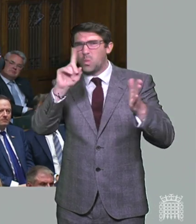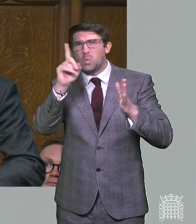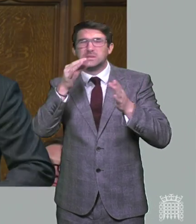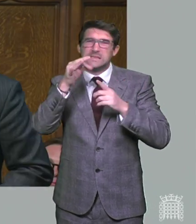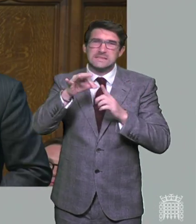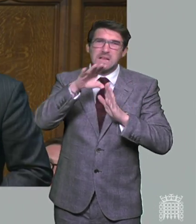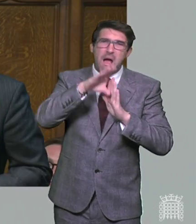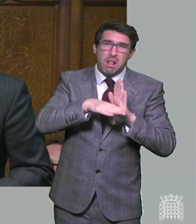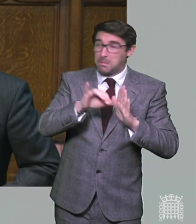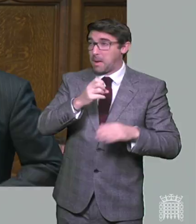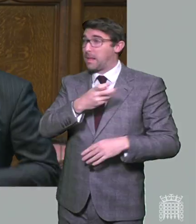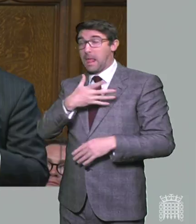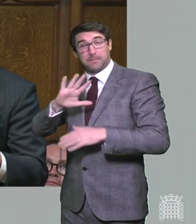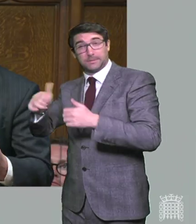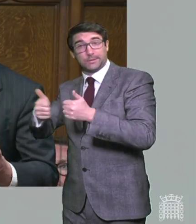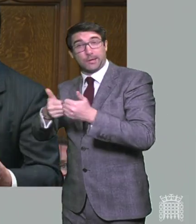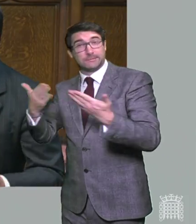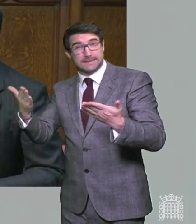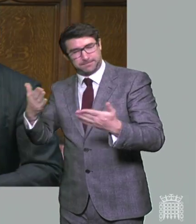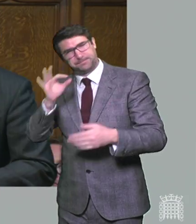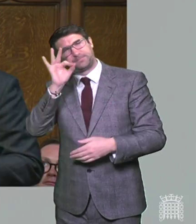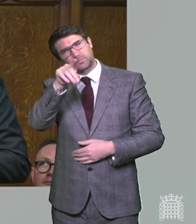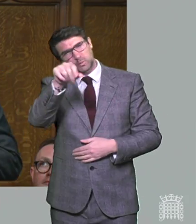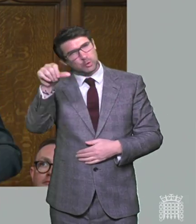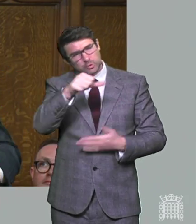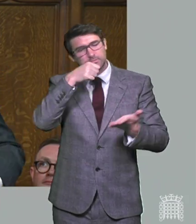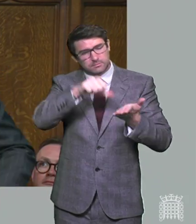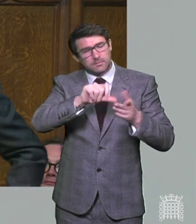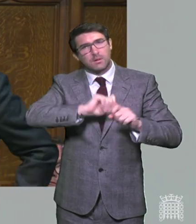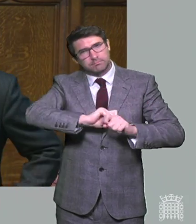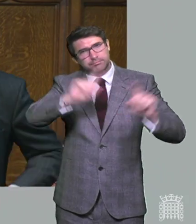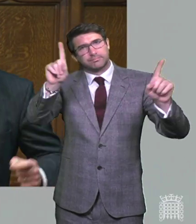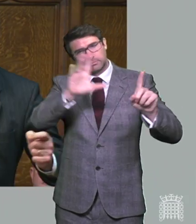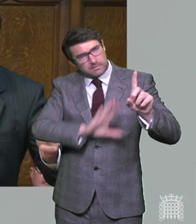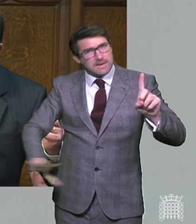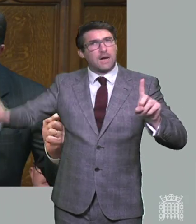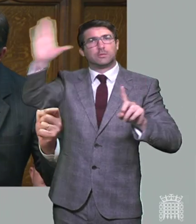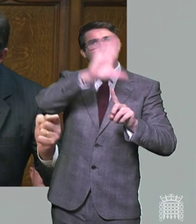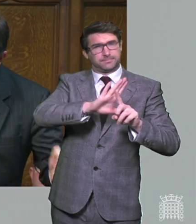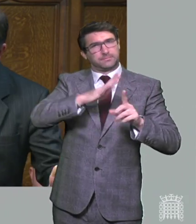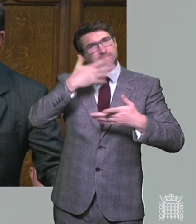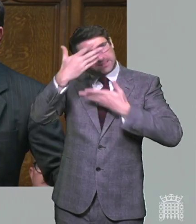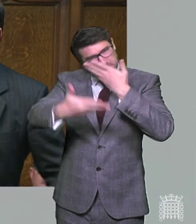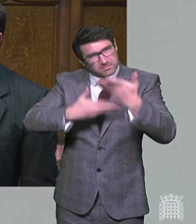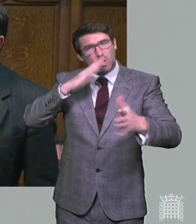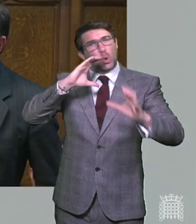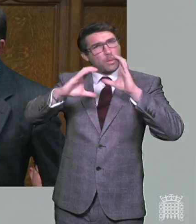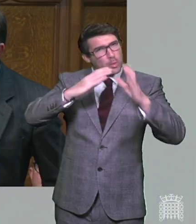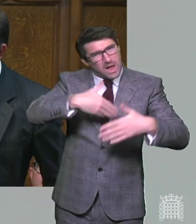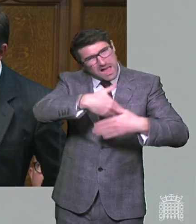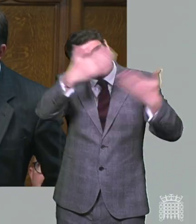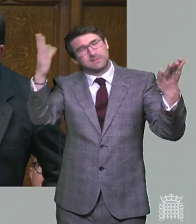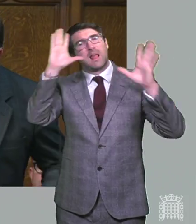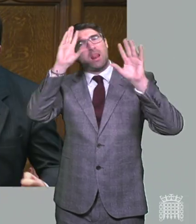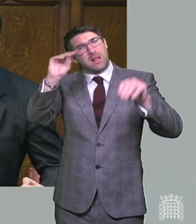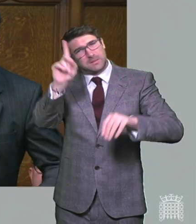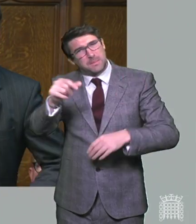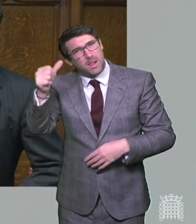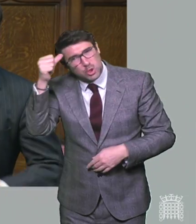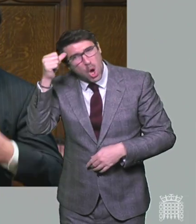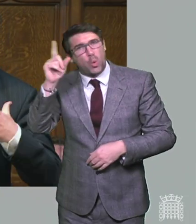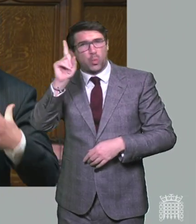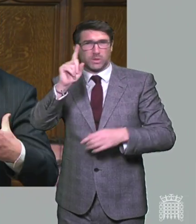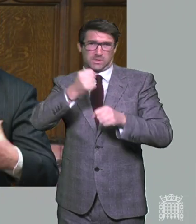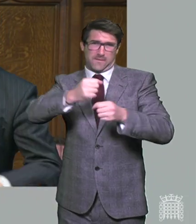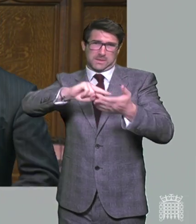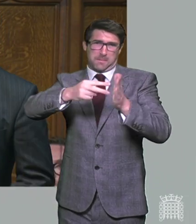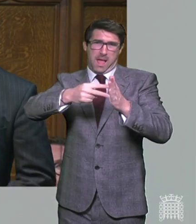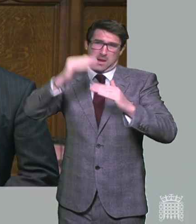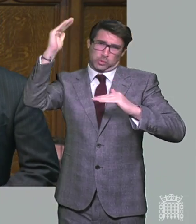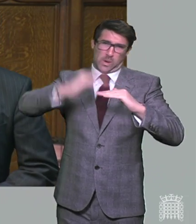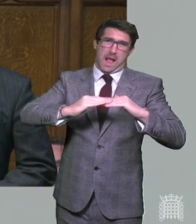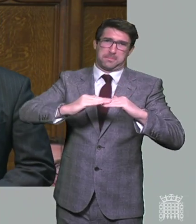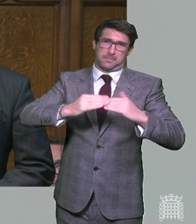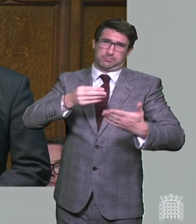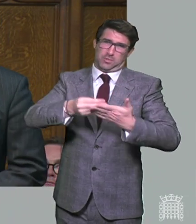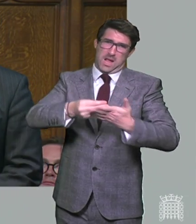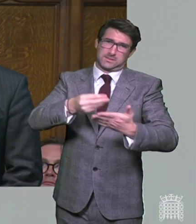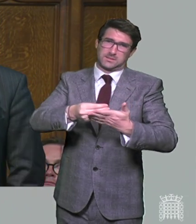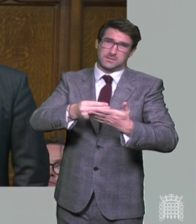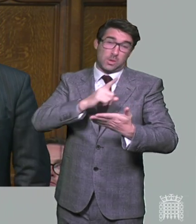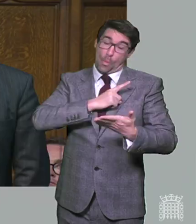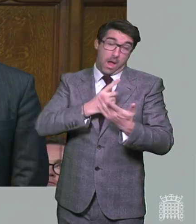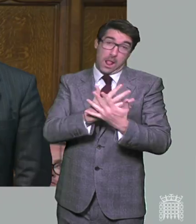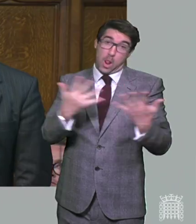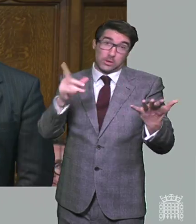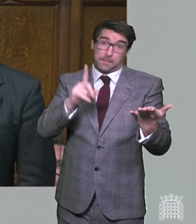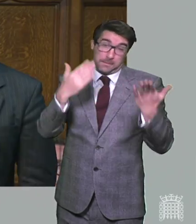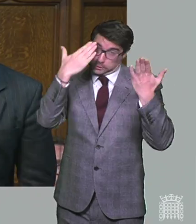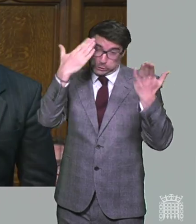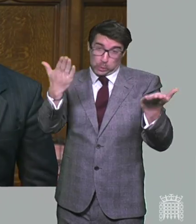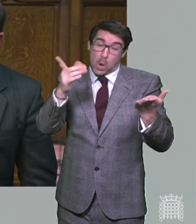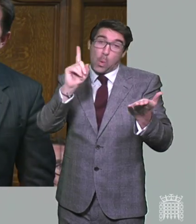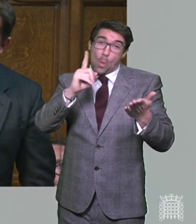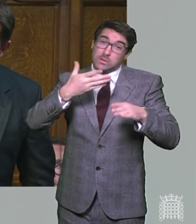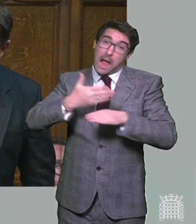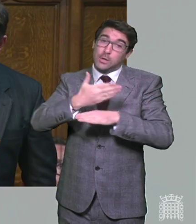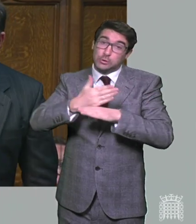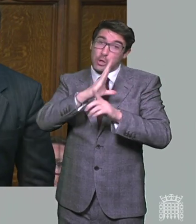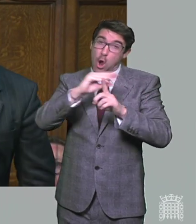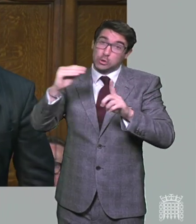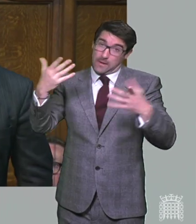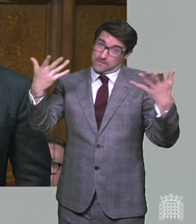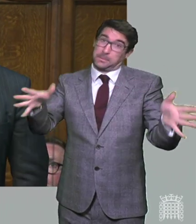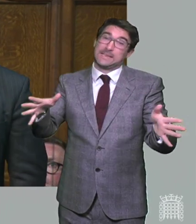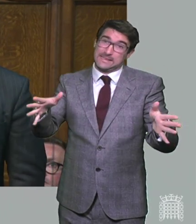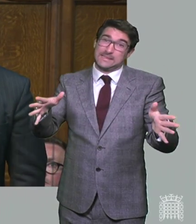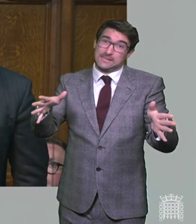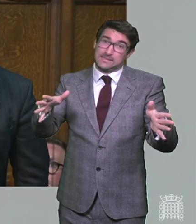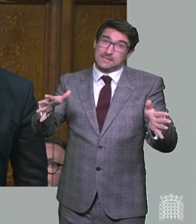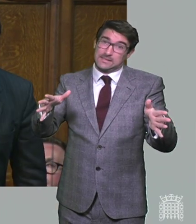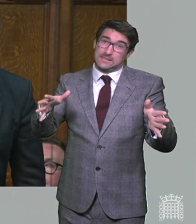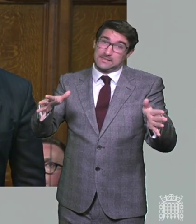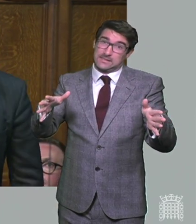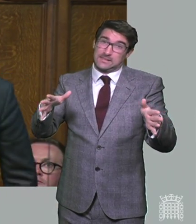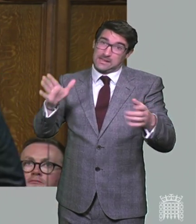Can I urge the Prime Minister to have a nationwide mail-out campaign to communicate what the Government are doing to assess people on reduction of energy and, more particularly, to have a reduction-of-energy campaign for public buildings, so that we do not go down the route of spending too much on consumption?